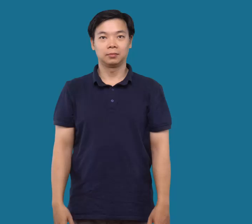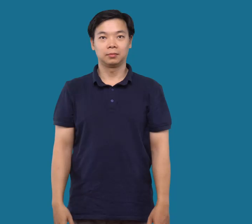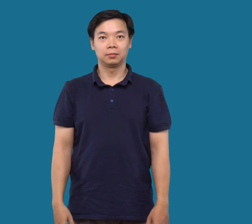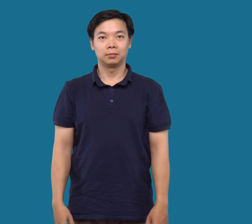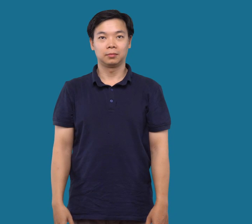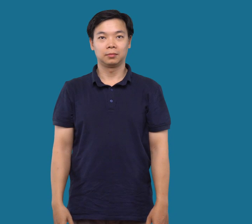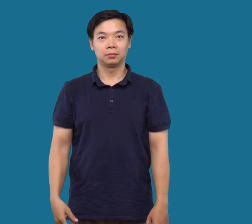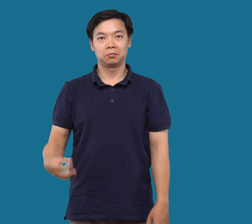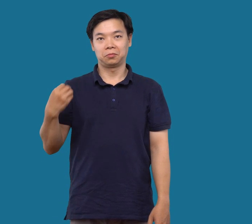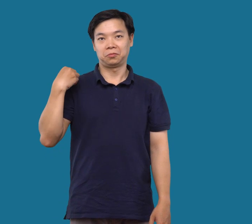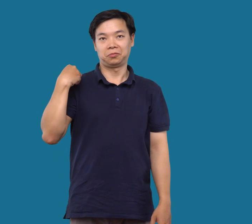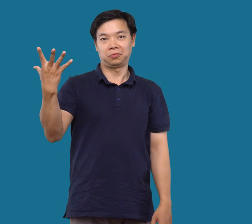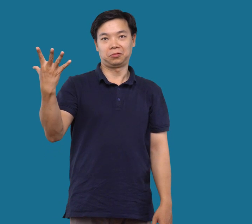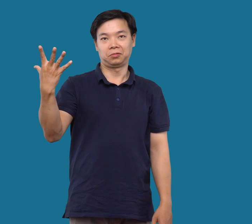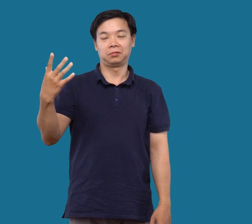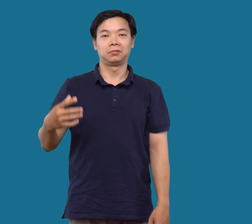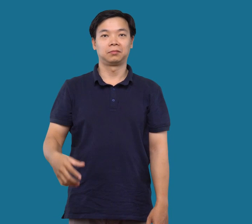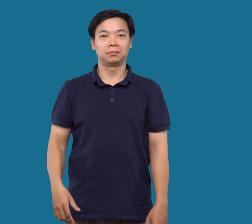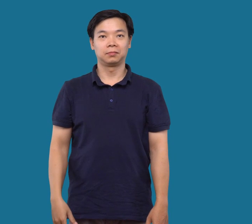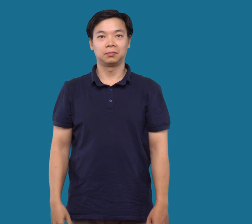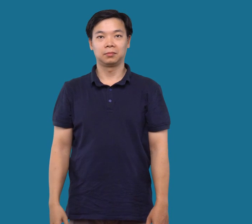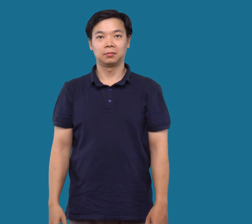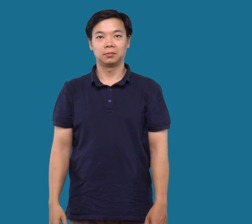quyền lợi